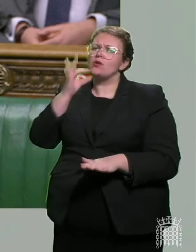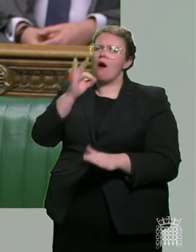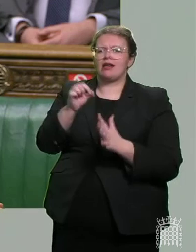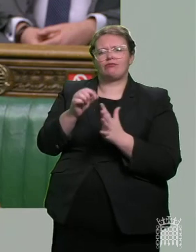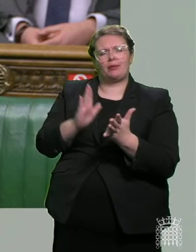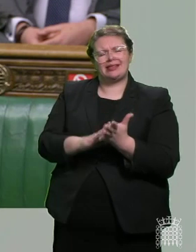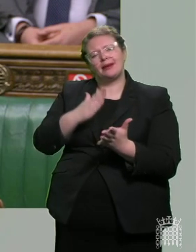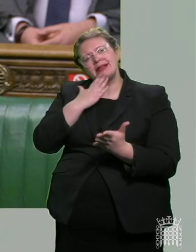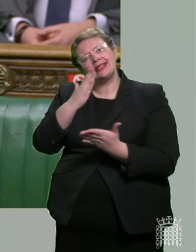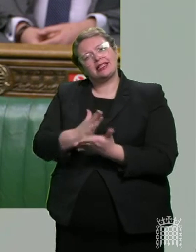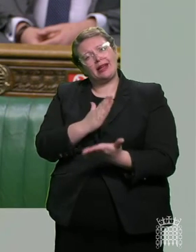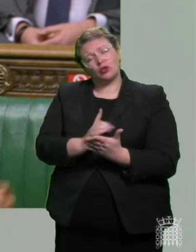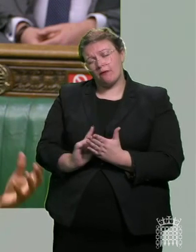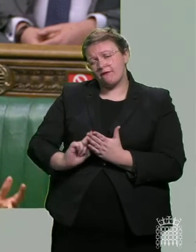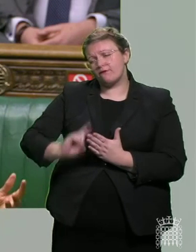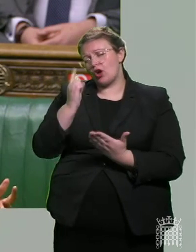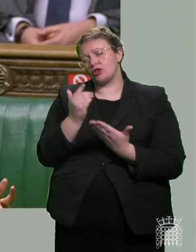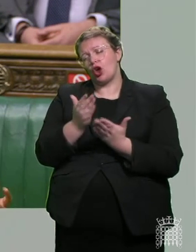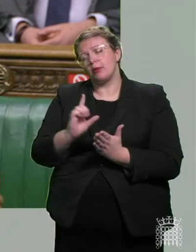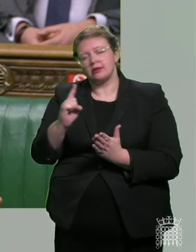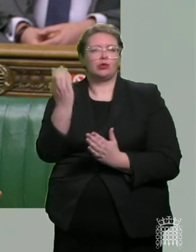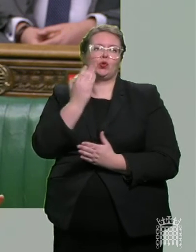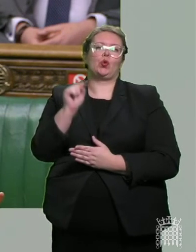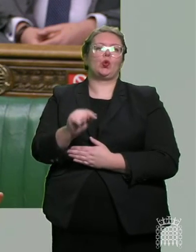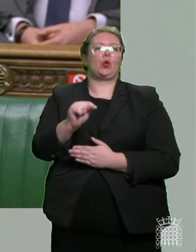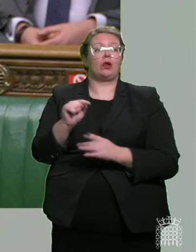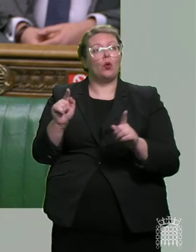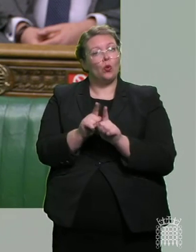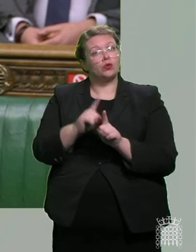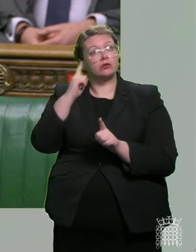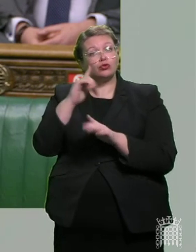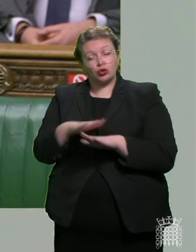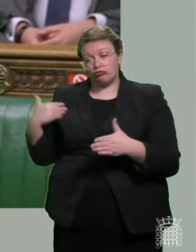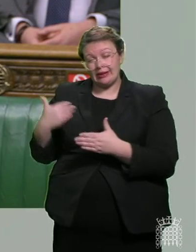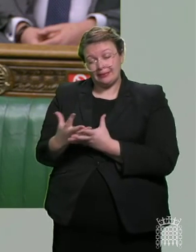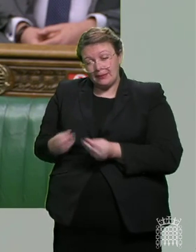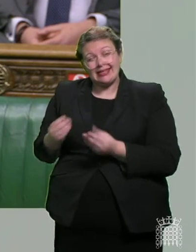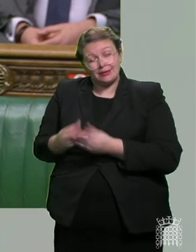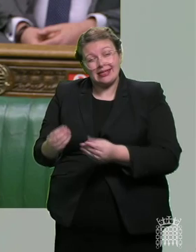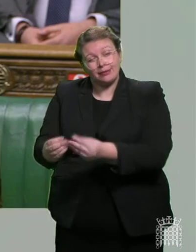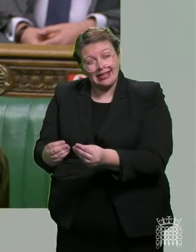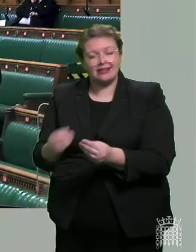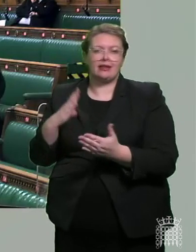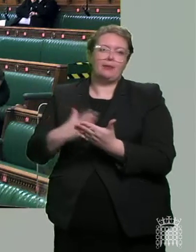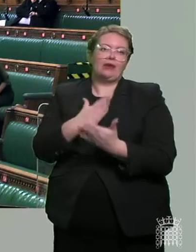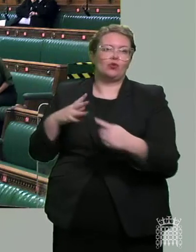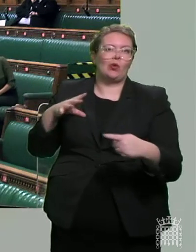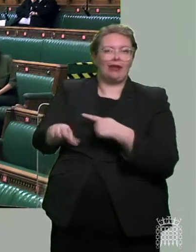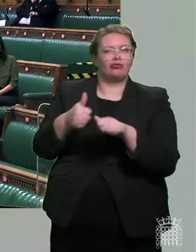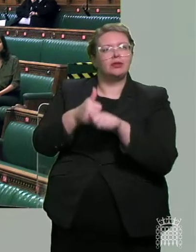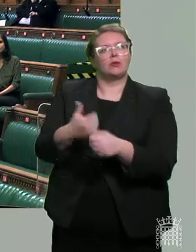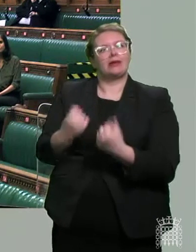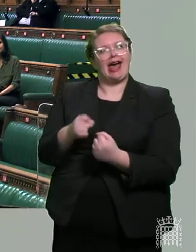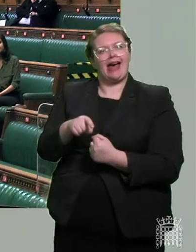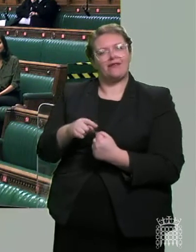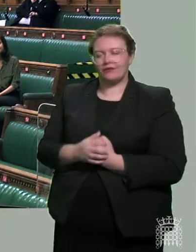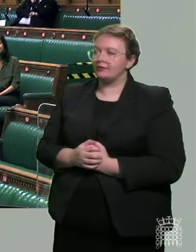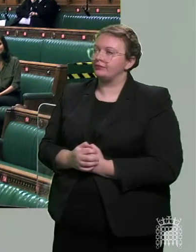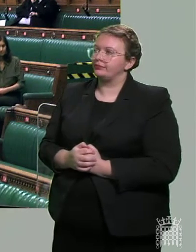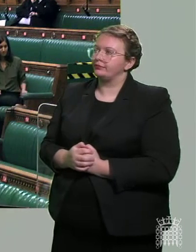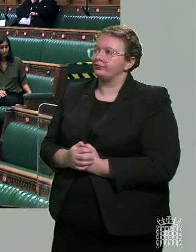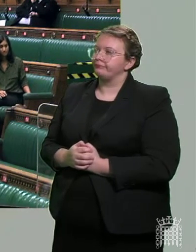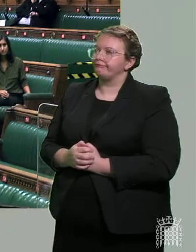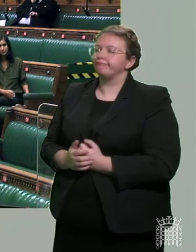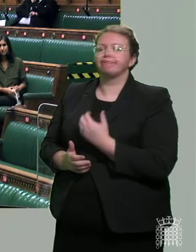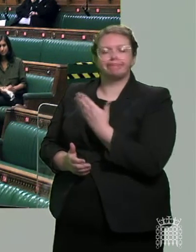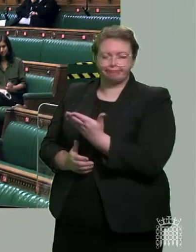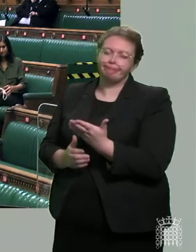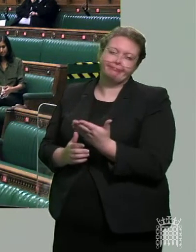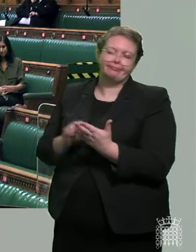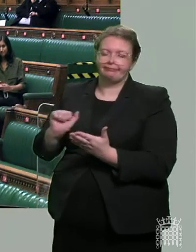This is what they want: immediate up-front funding for unsafe blocks; a deadline of next year to make buildings safe; and protection for leaseholders.